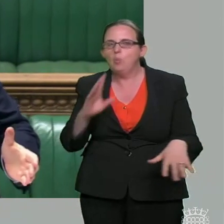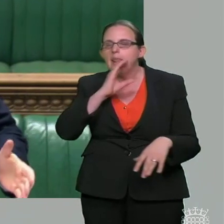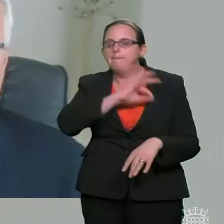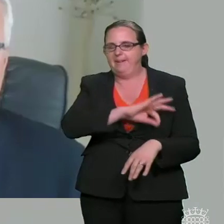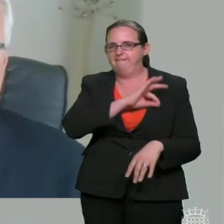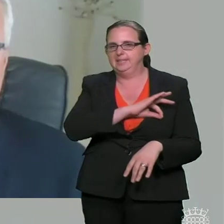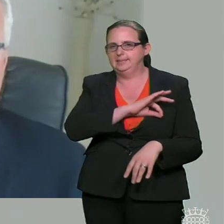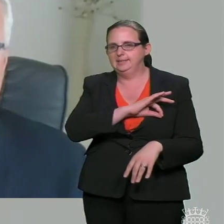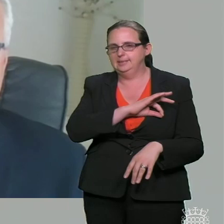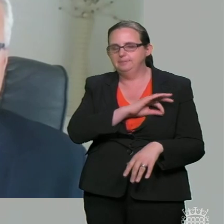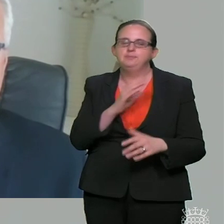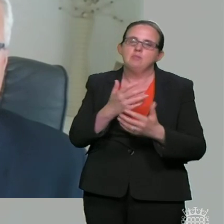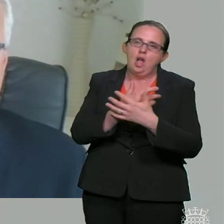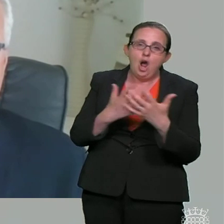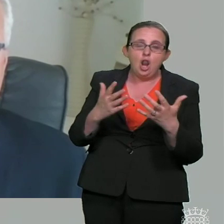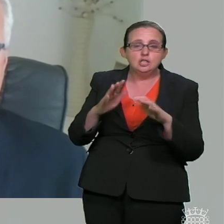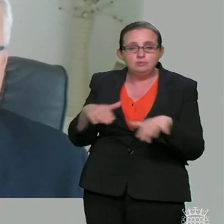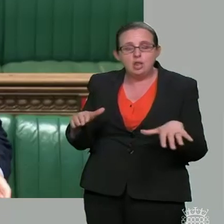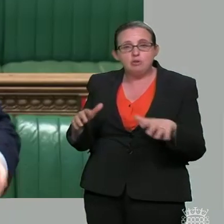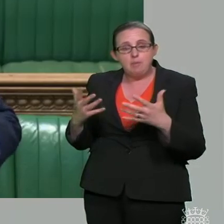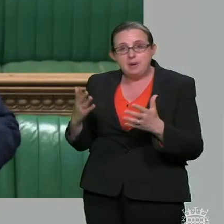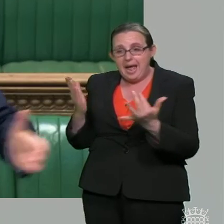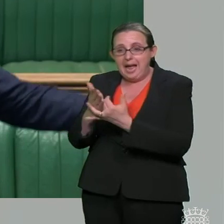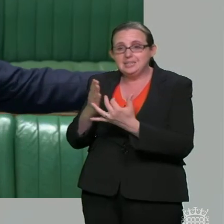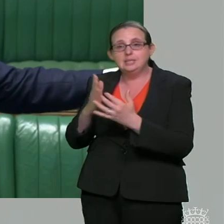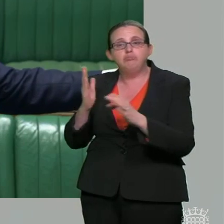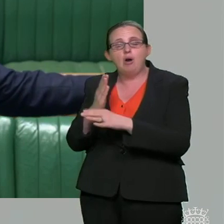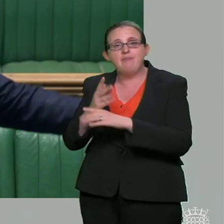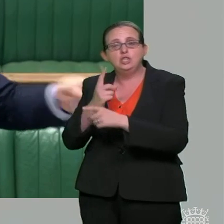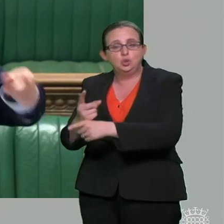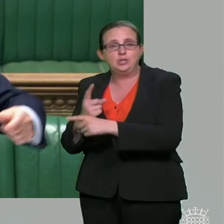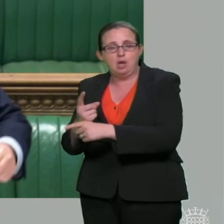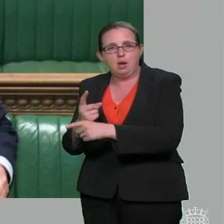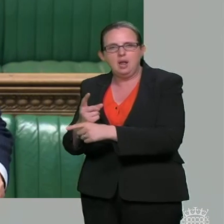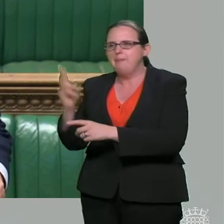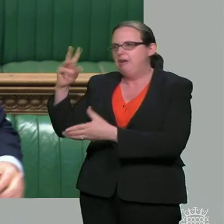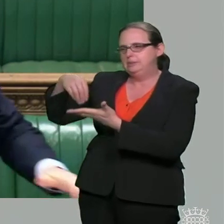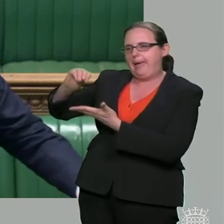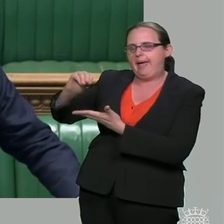Many kids are getting private tuition at the moment, but loads are not.